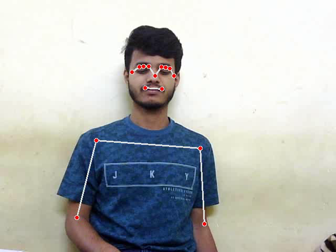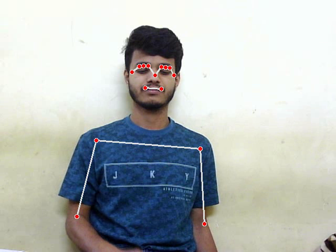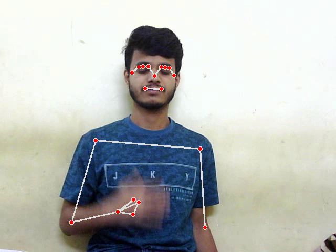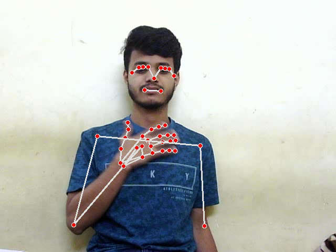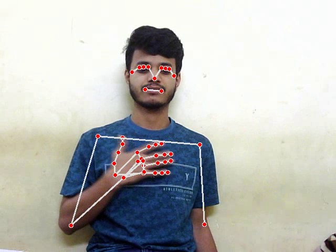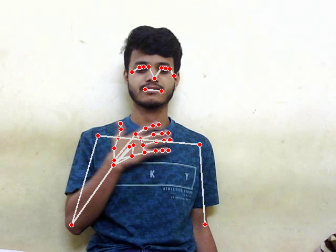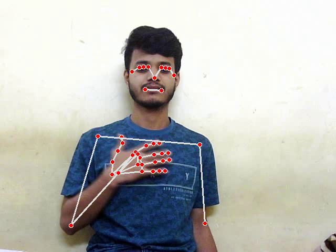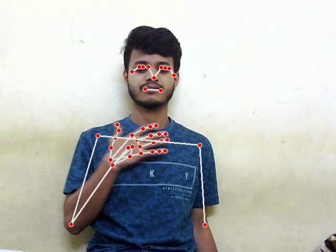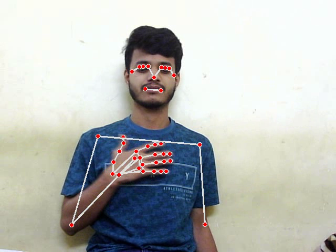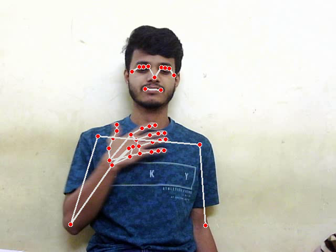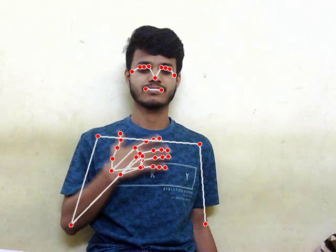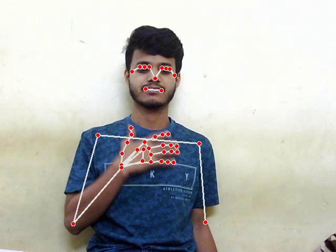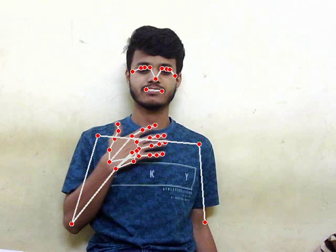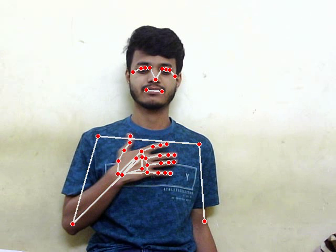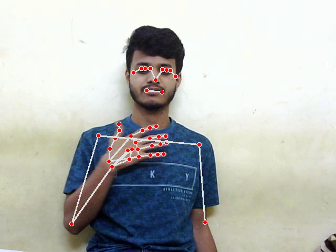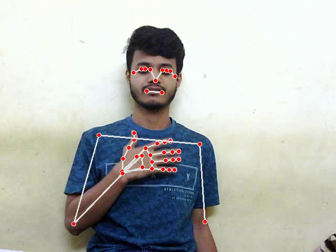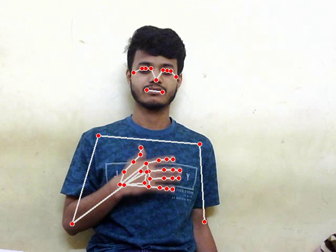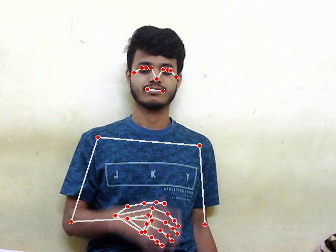please